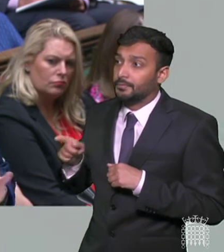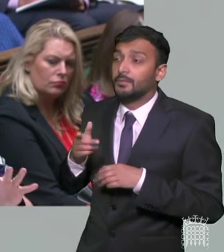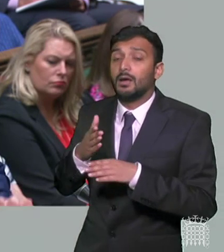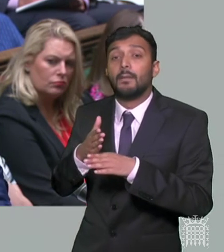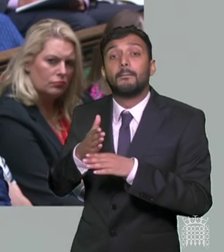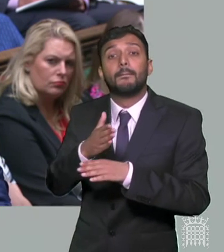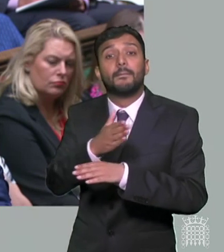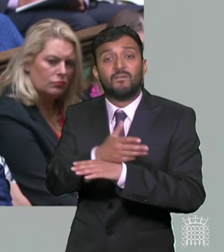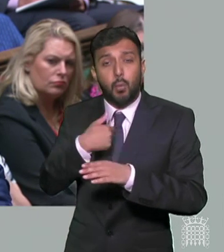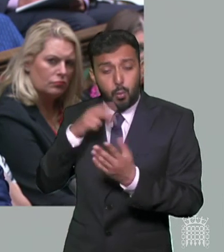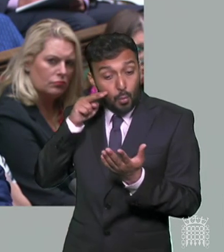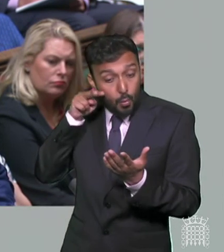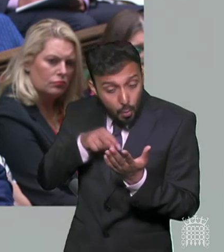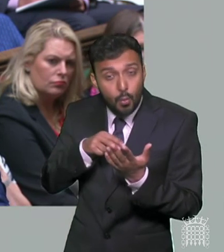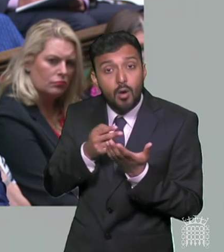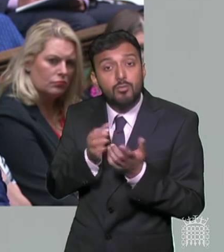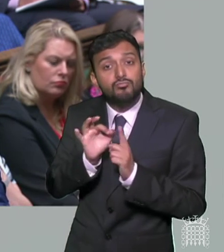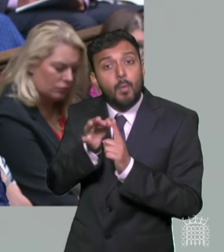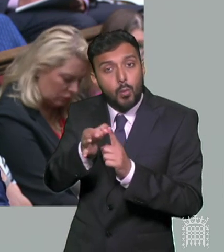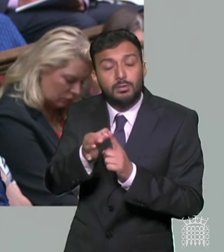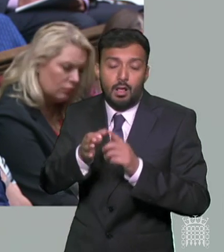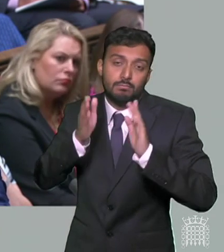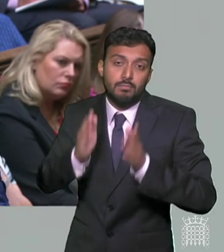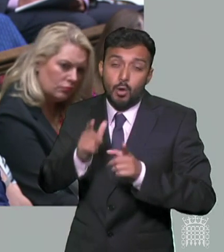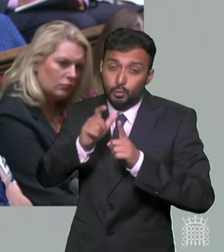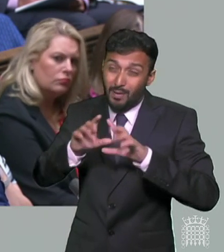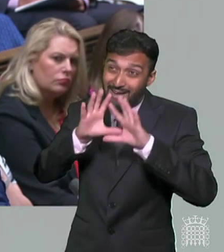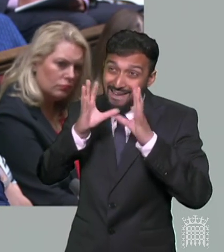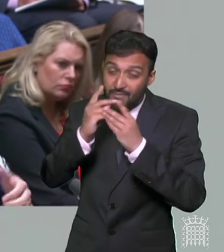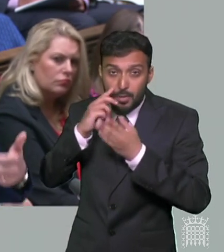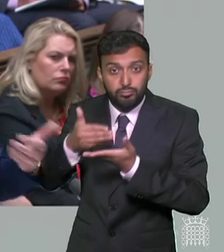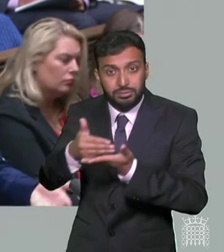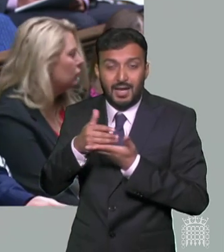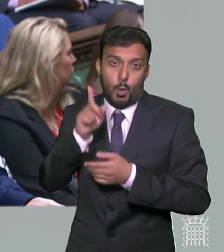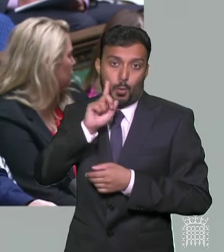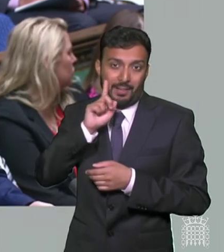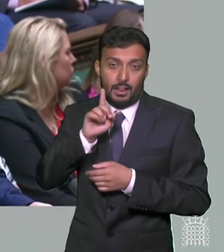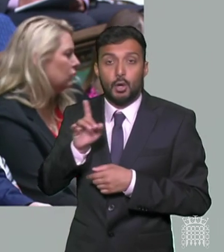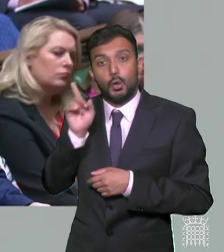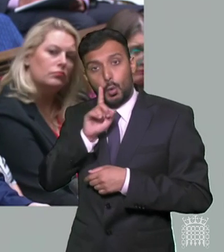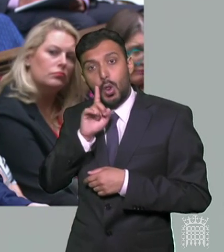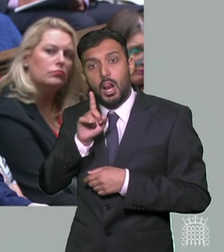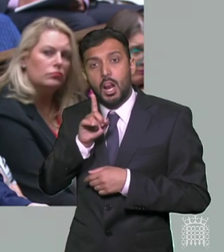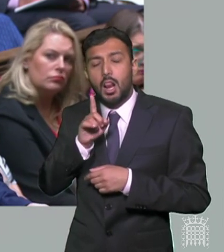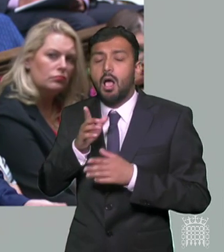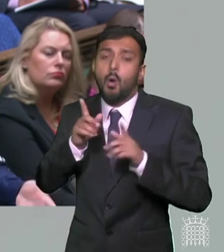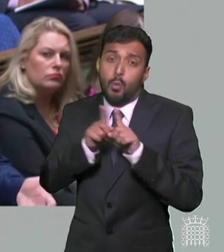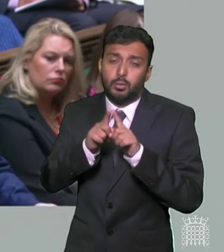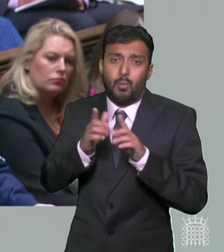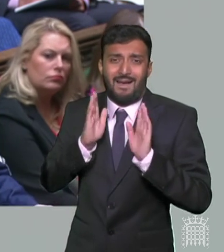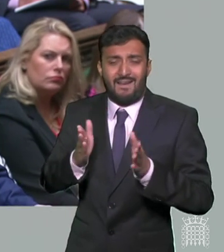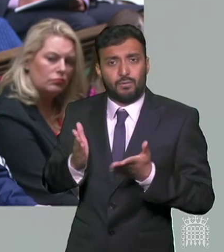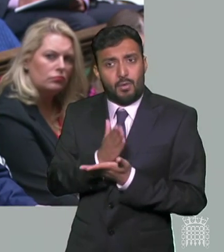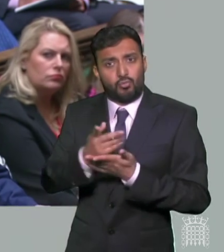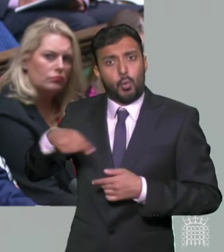We have got to do everything we can to protect women and girls in this country and to make them feel more confident in the justice system.